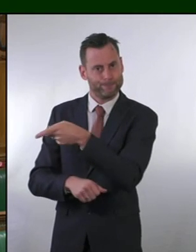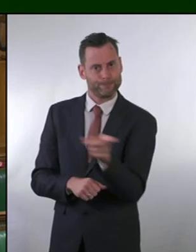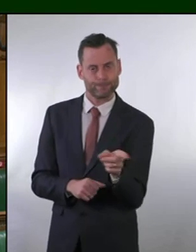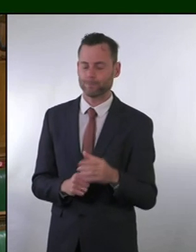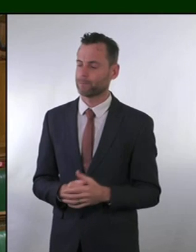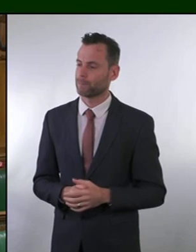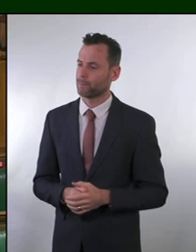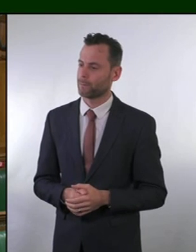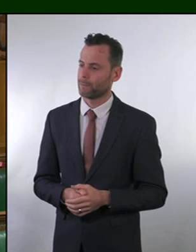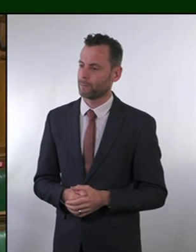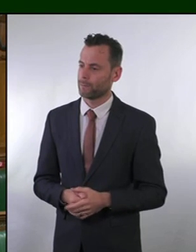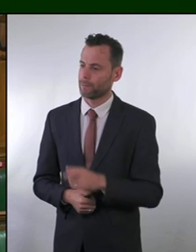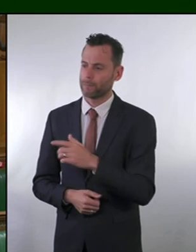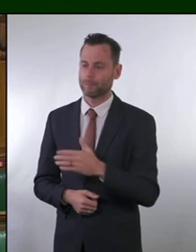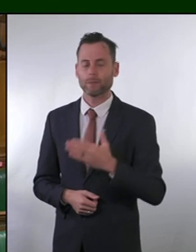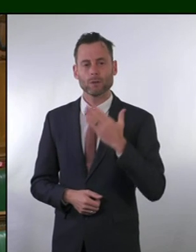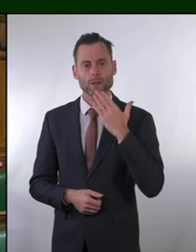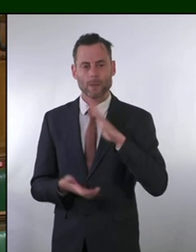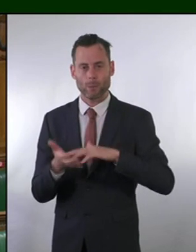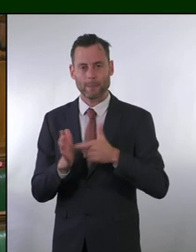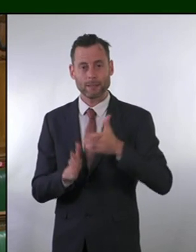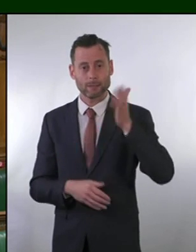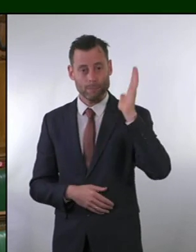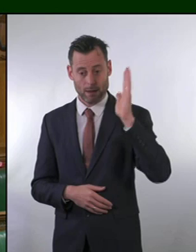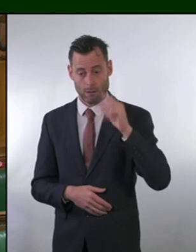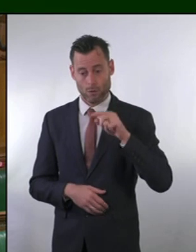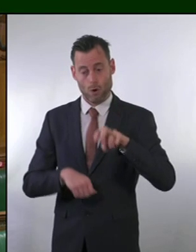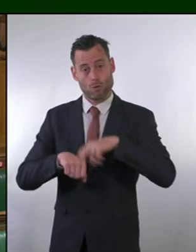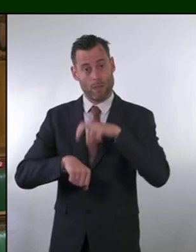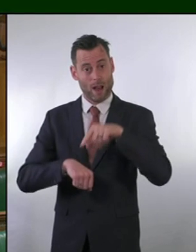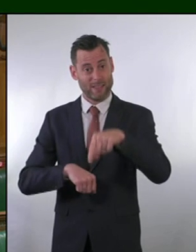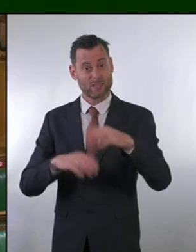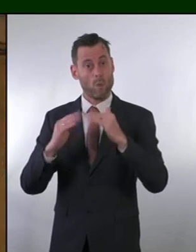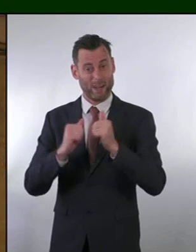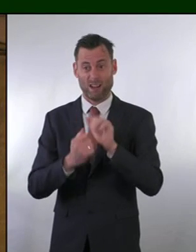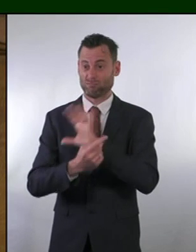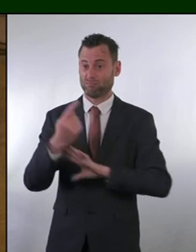By the weekend, Northern Ireland will be in an effective lockdown.